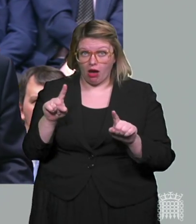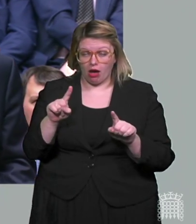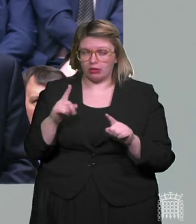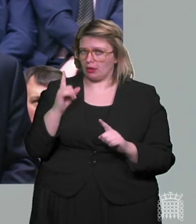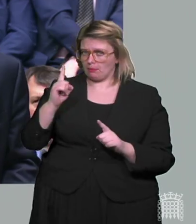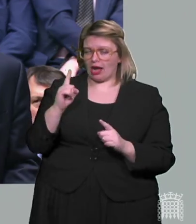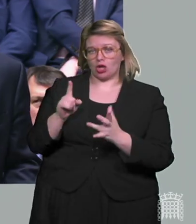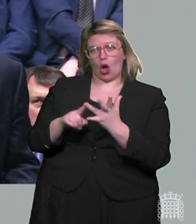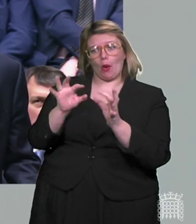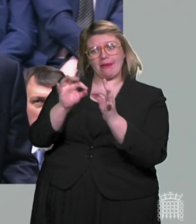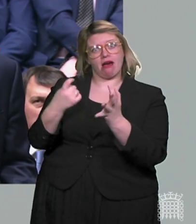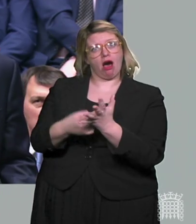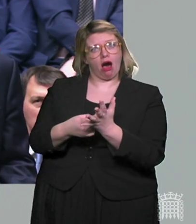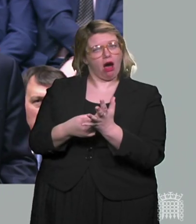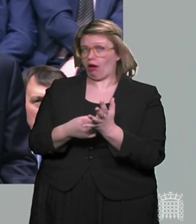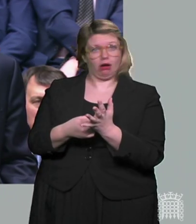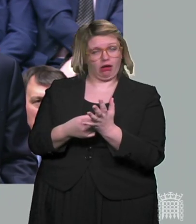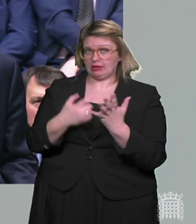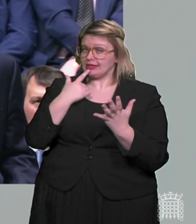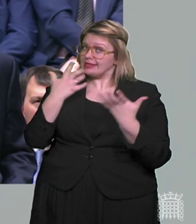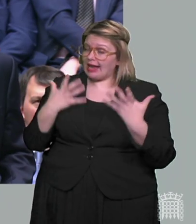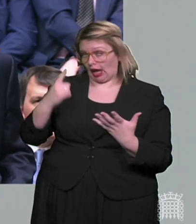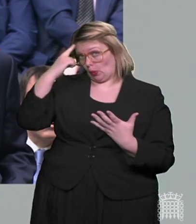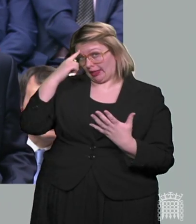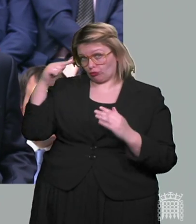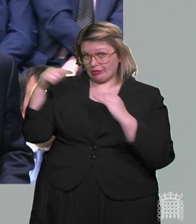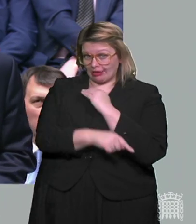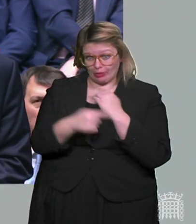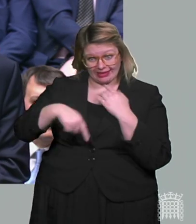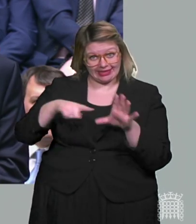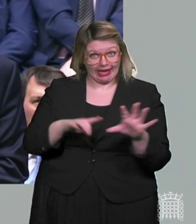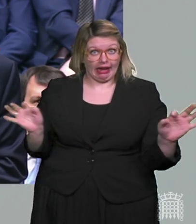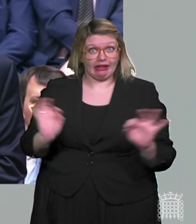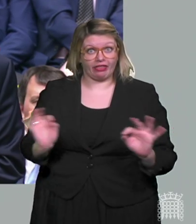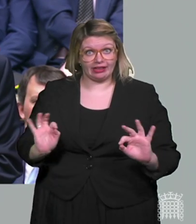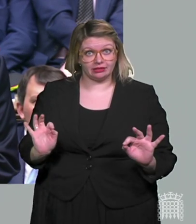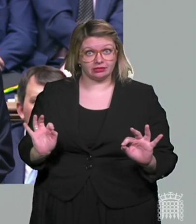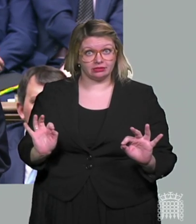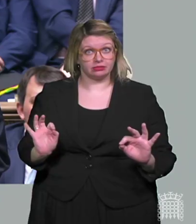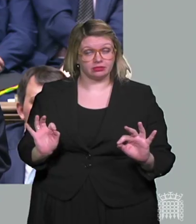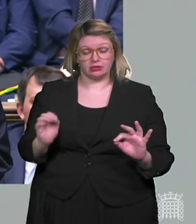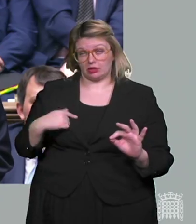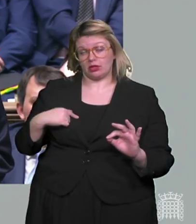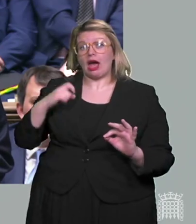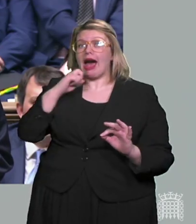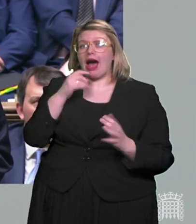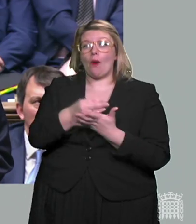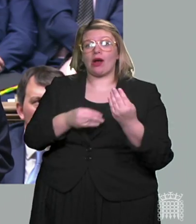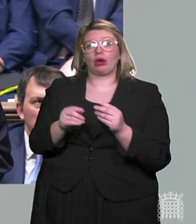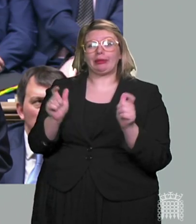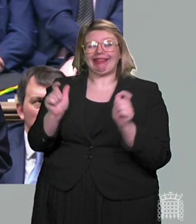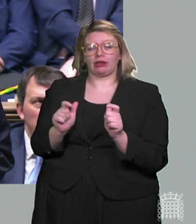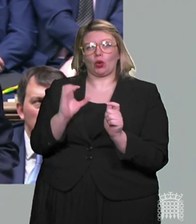But today, the OBR forecasts we will not enter a recession at all this year, with a contraction of just 0.2%.